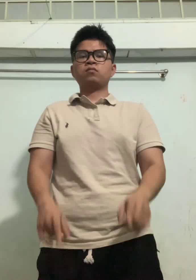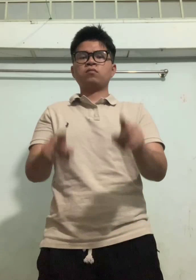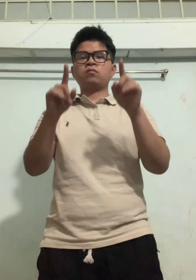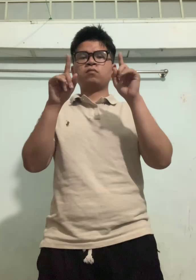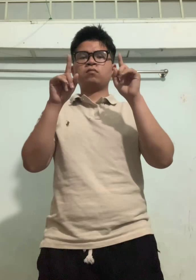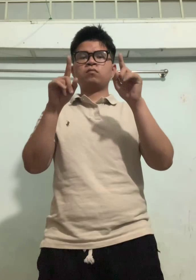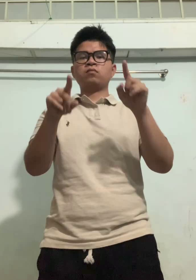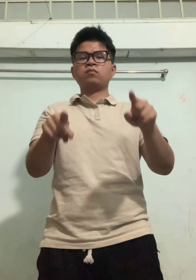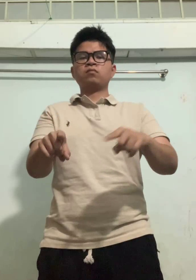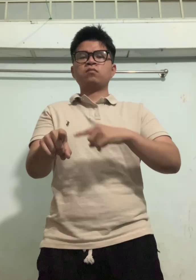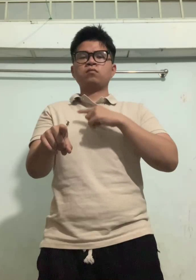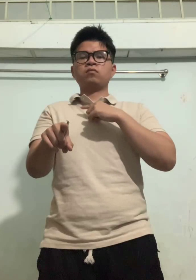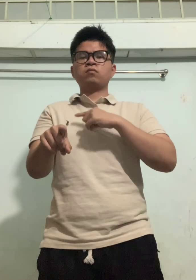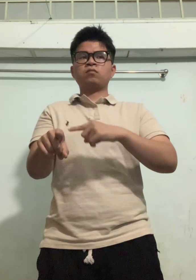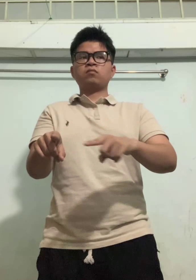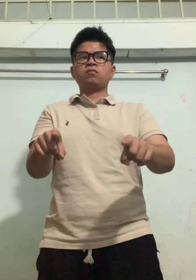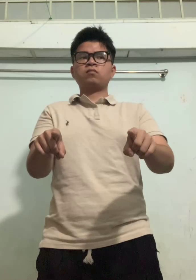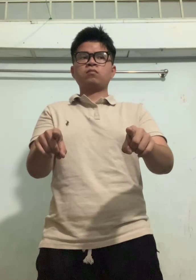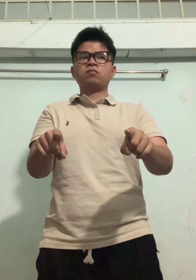phut